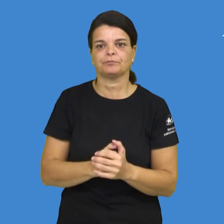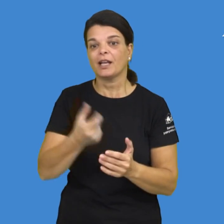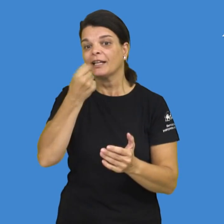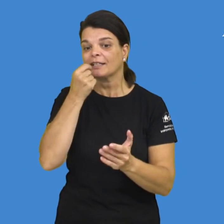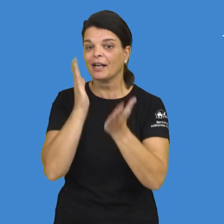droga